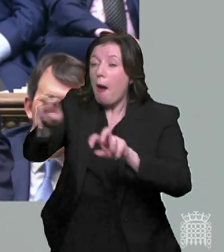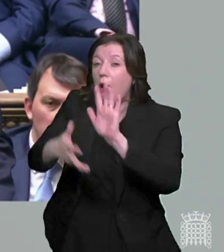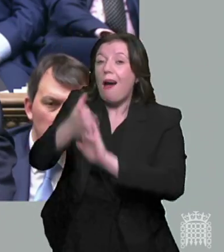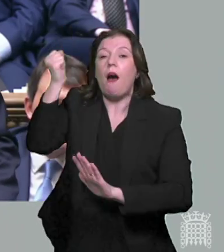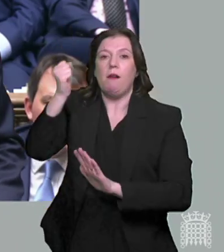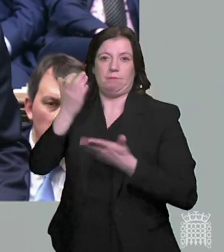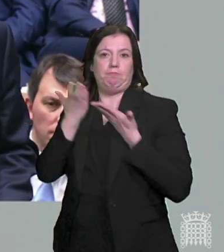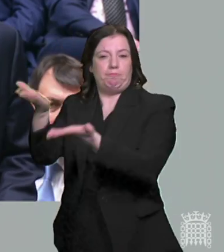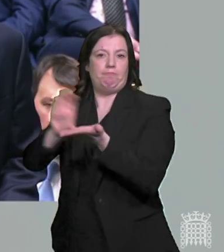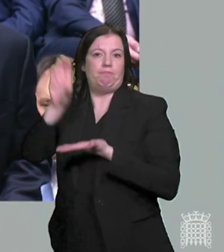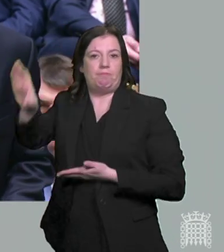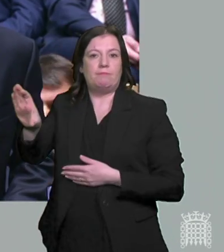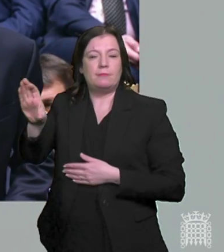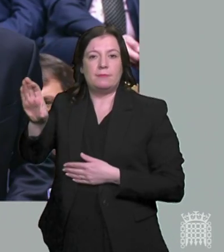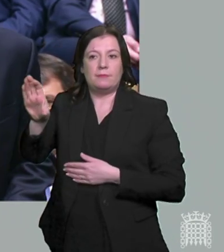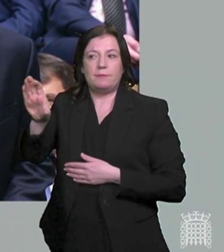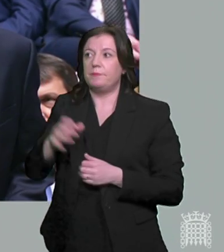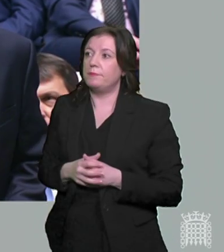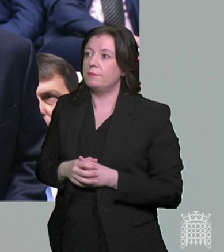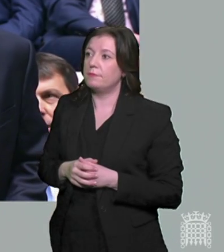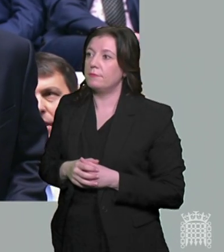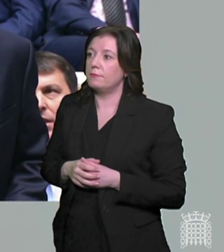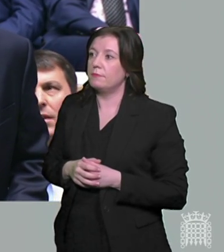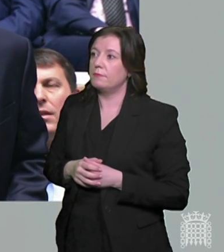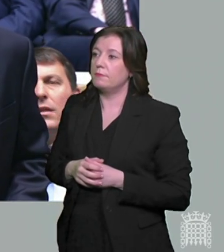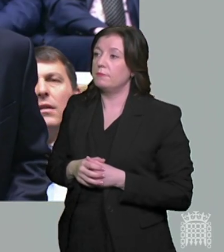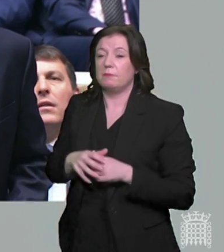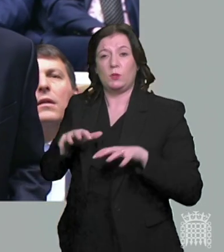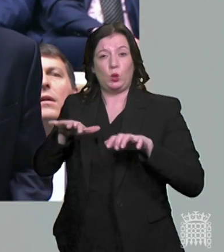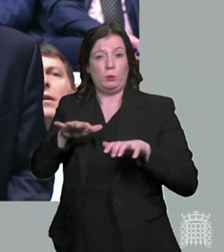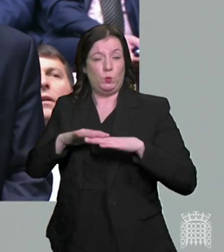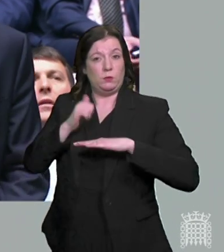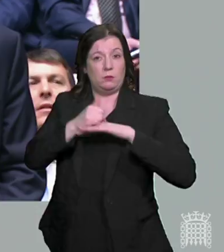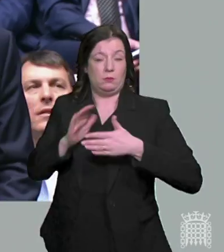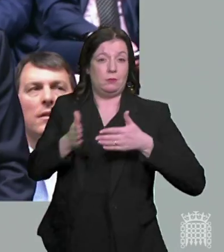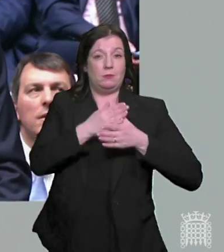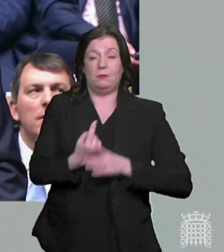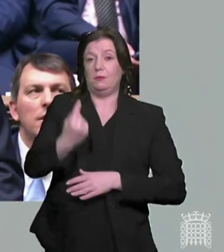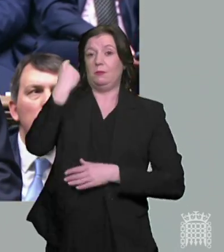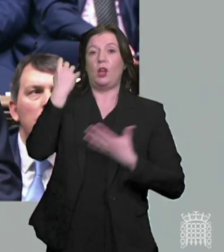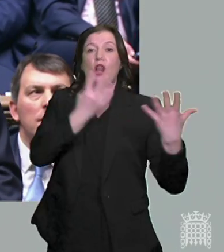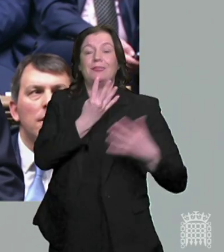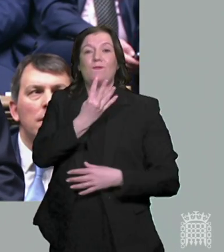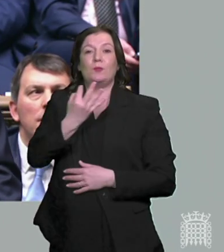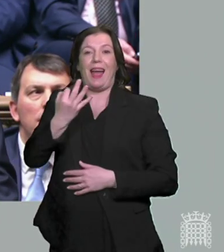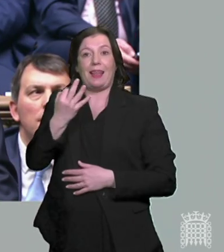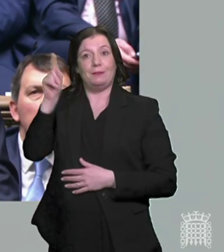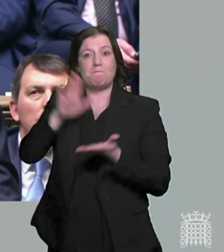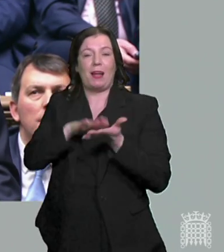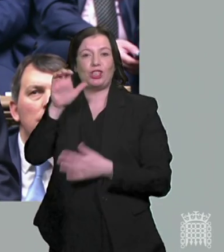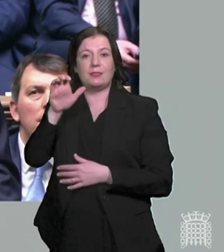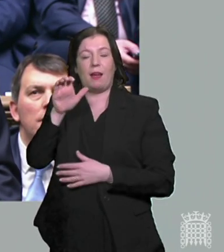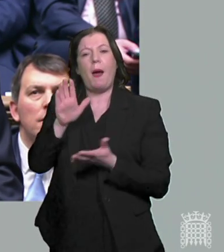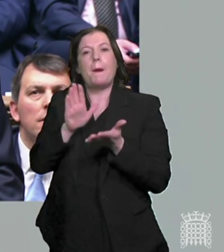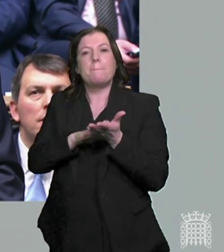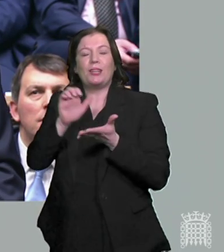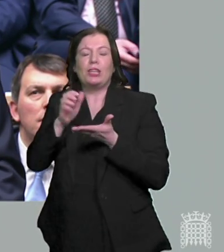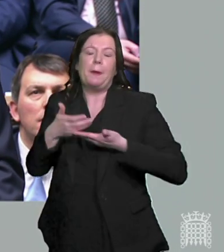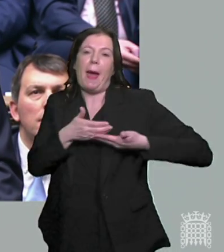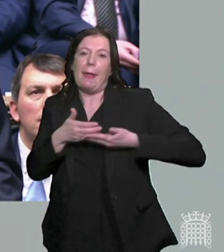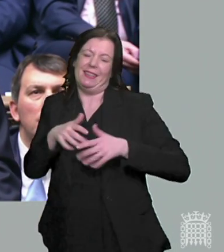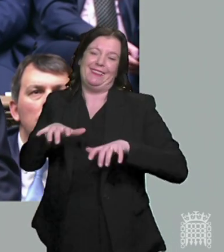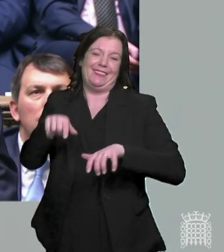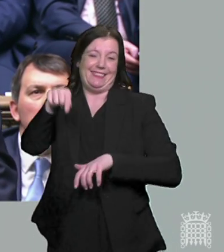The world’s first stored-program computer was built at the University of Manchester in 1948, and was known as the Manchester baby.